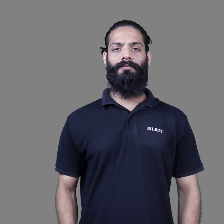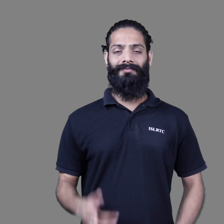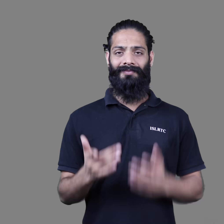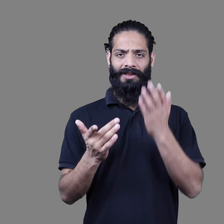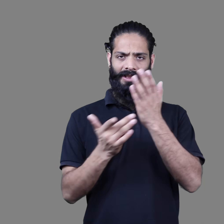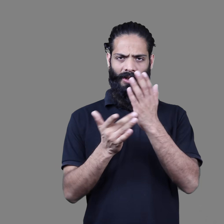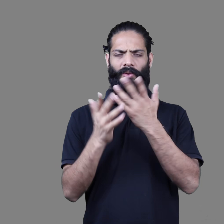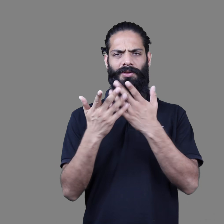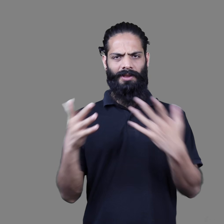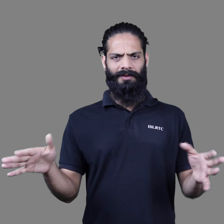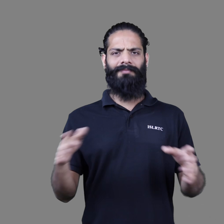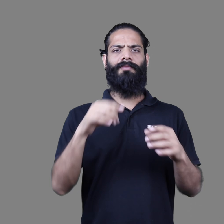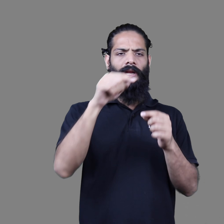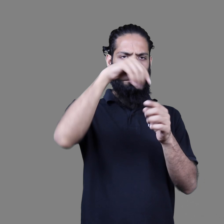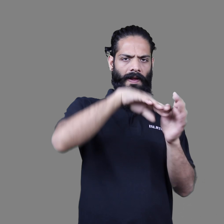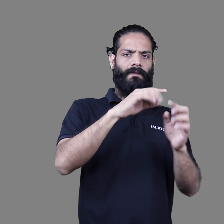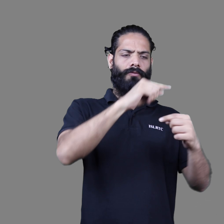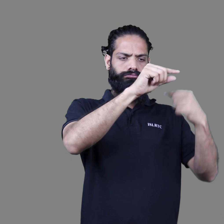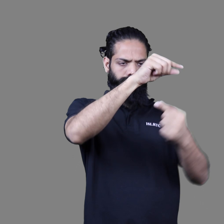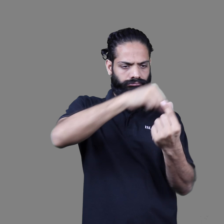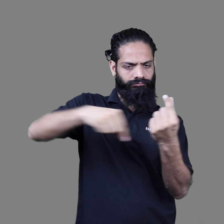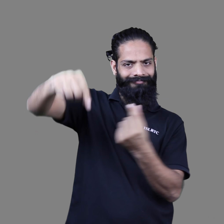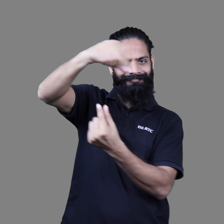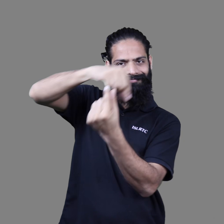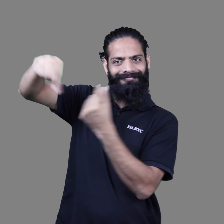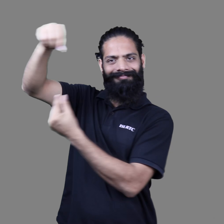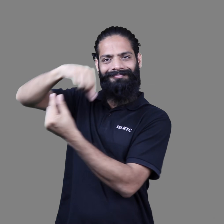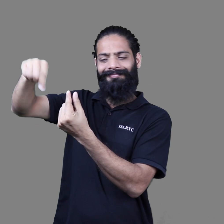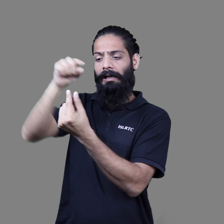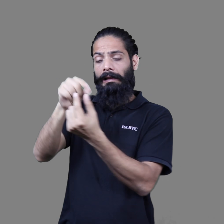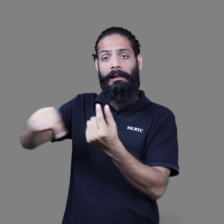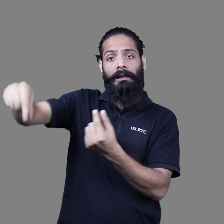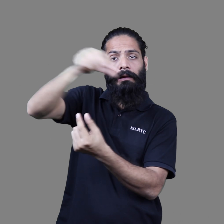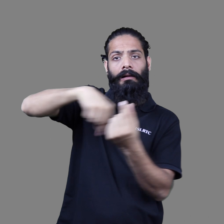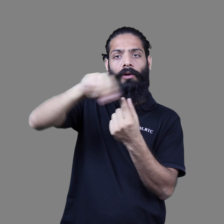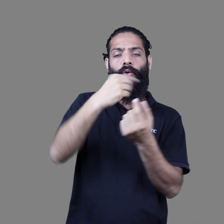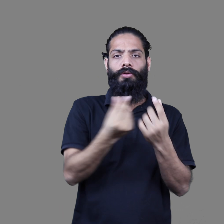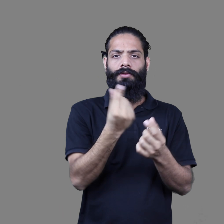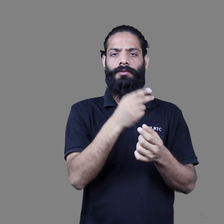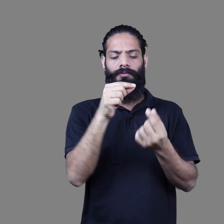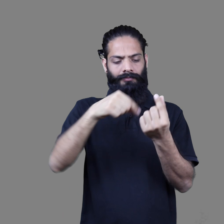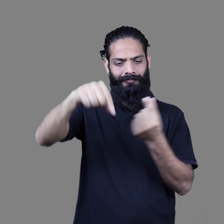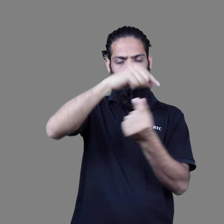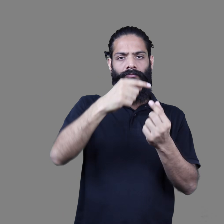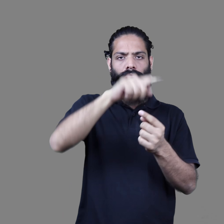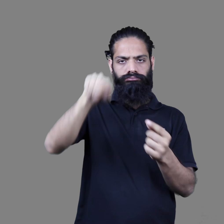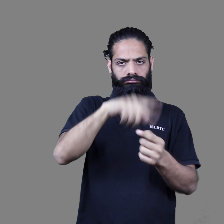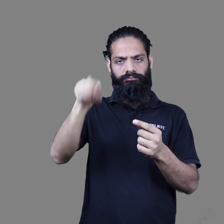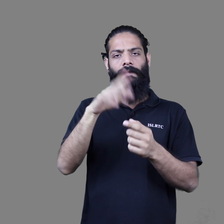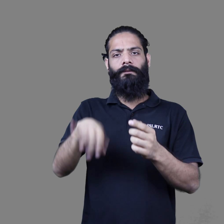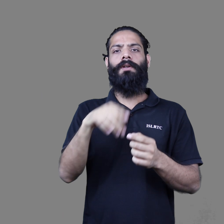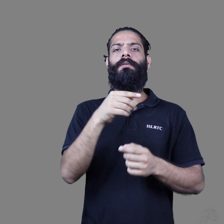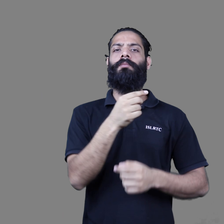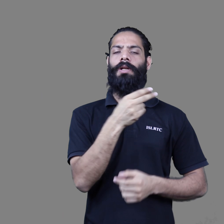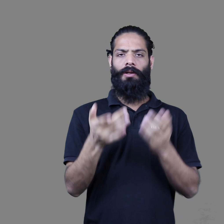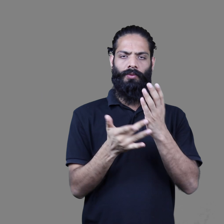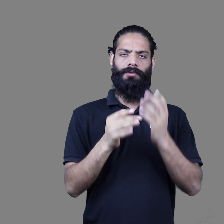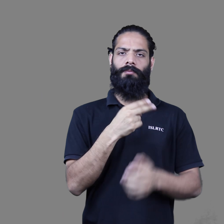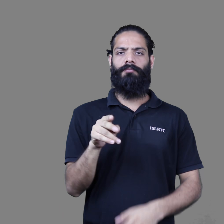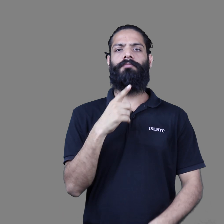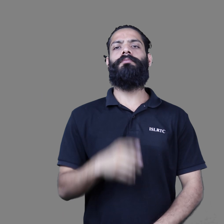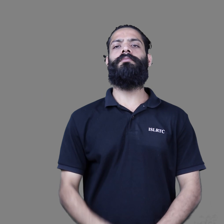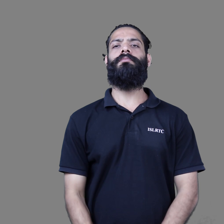Orbiter